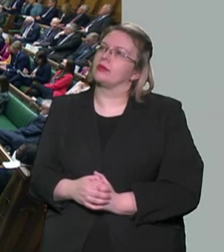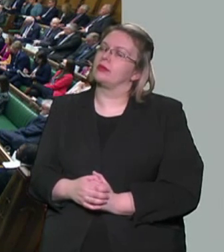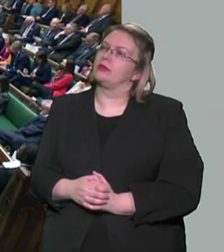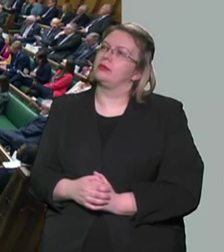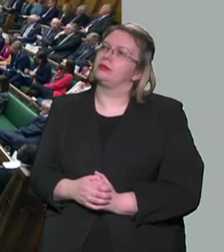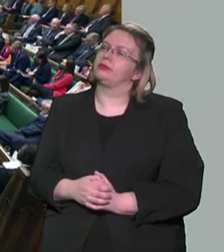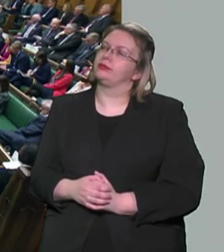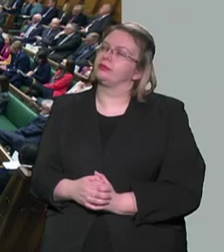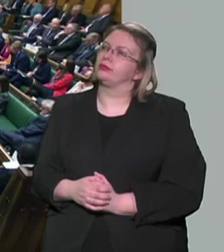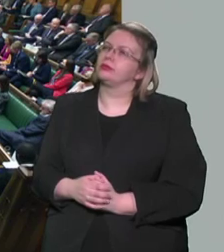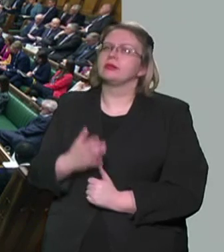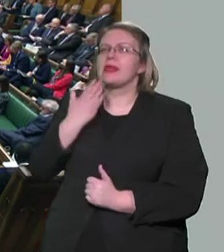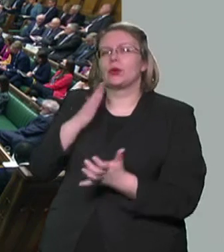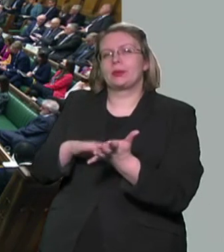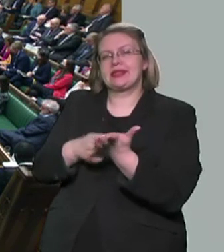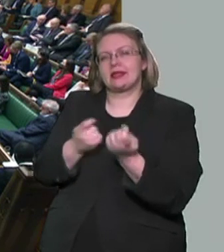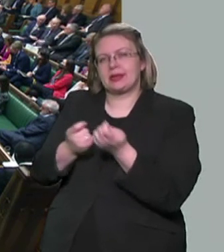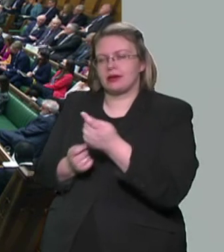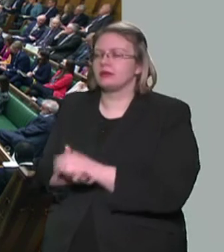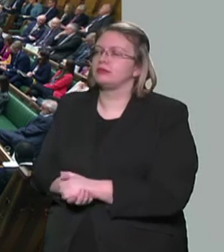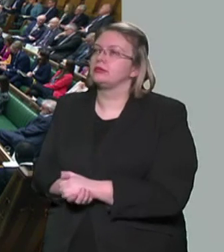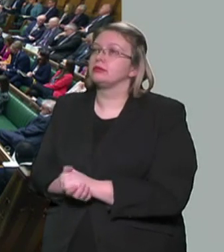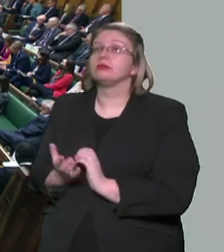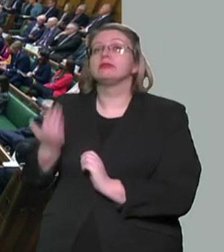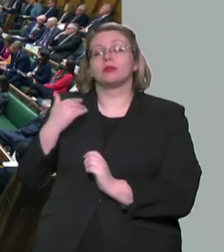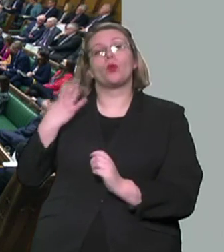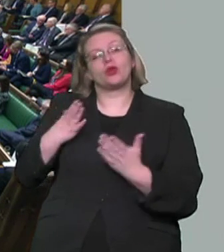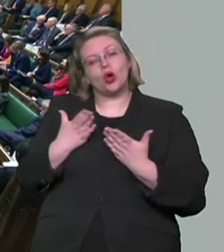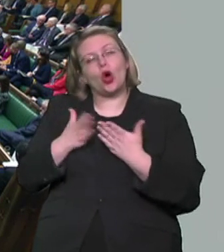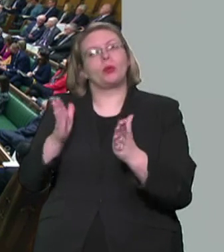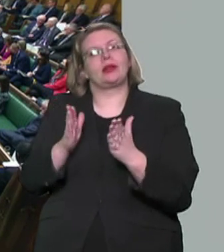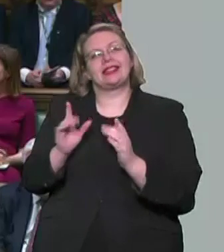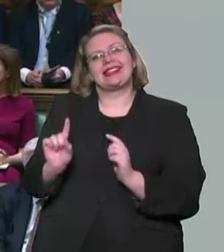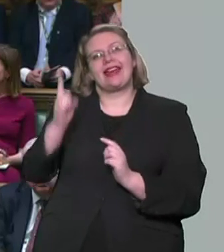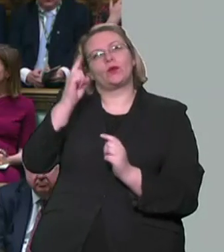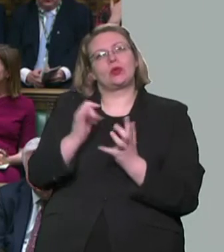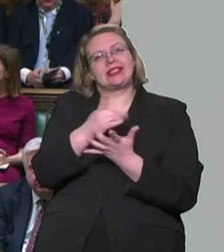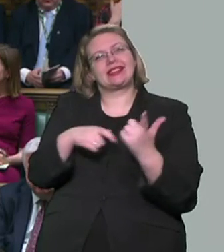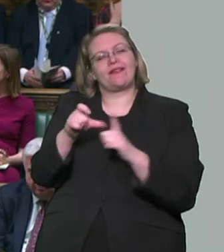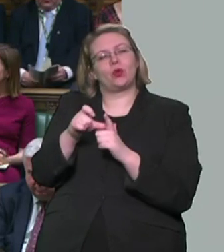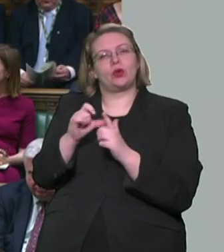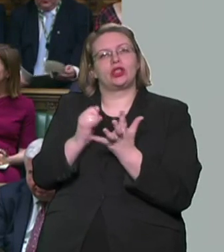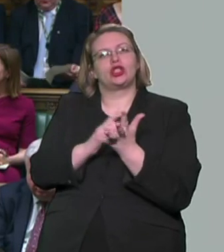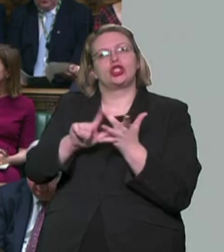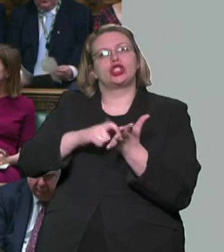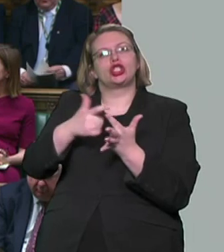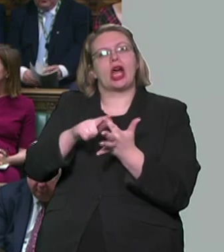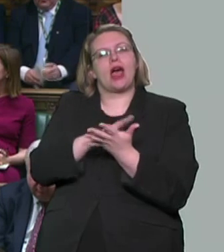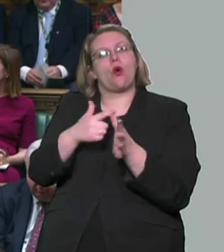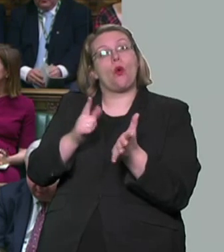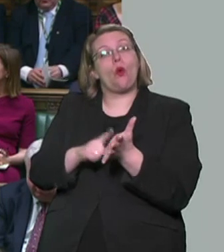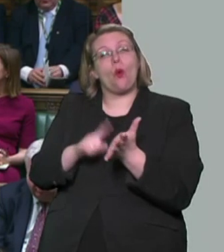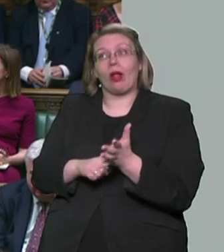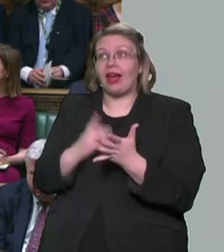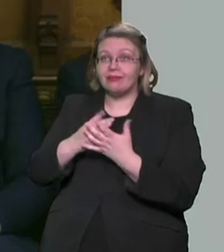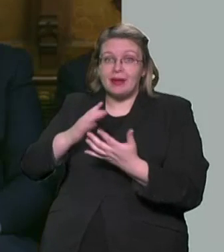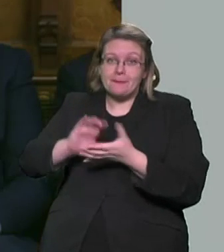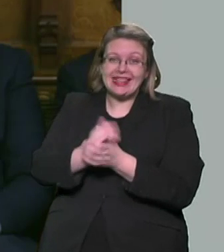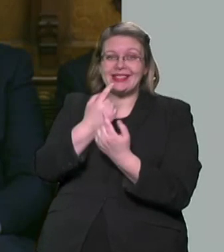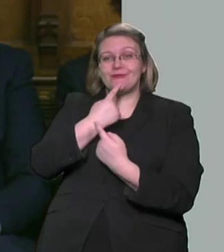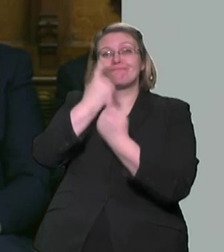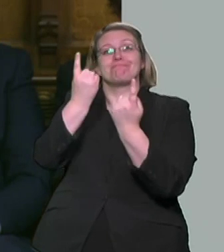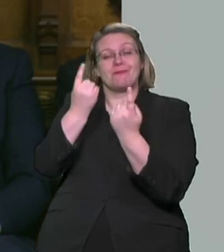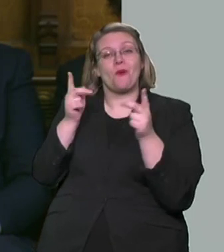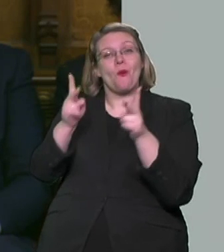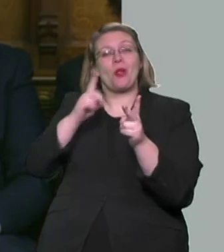One of my earliest campaigns was to reopen Stafford’s Shire Hall, so I am delighted that this iconic building is finally set to reopen this summer.